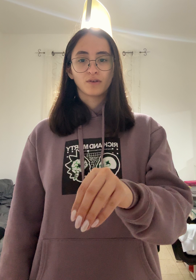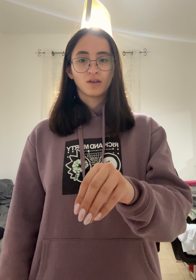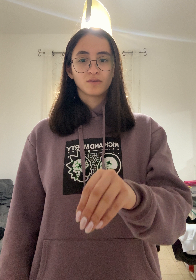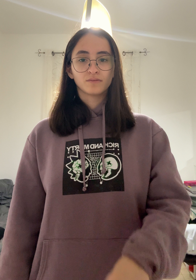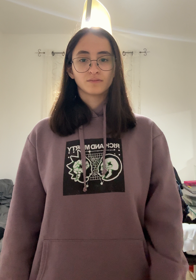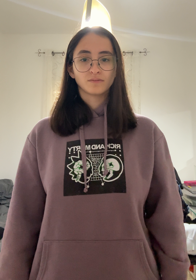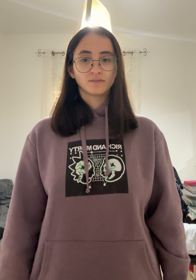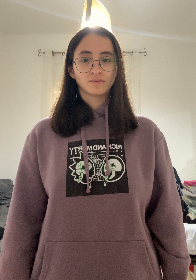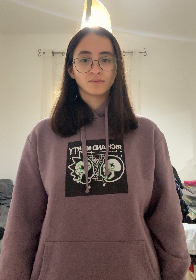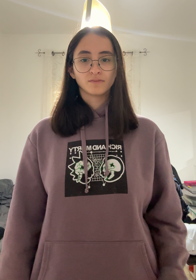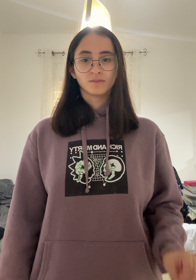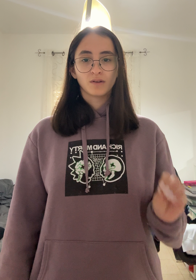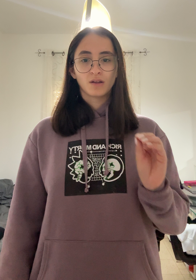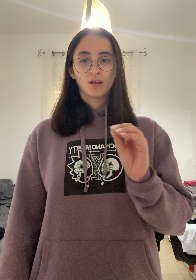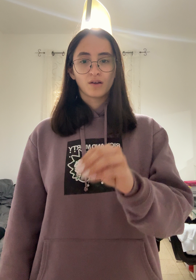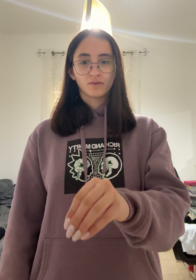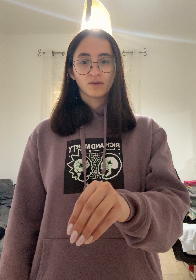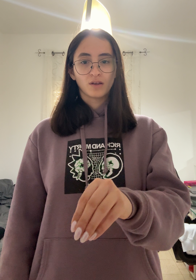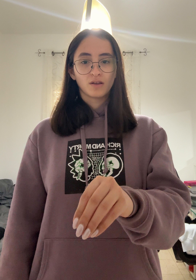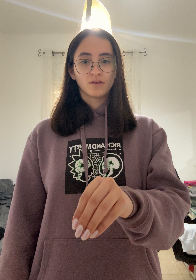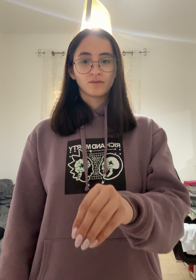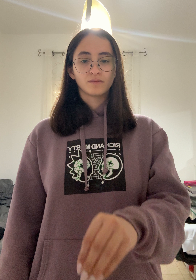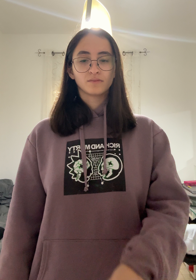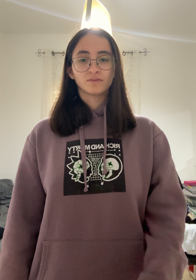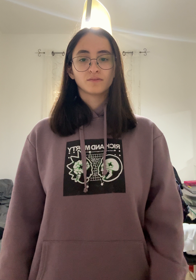להפקיד